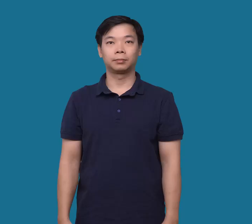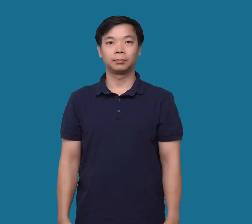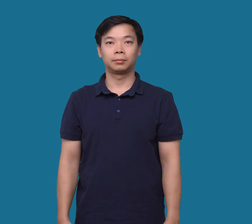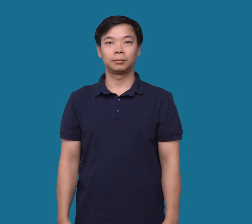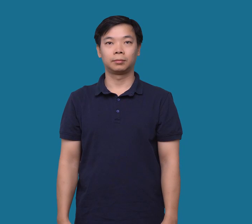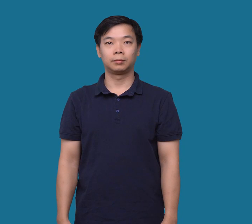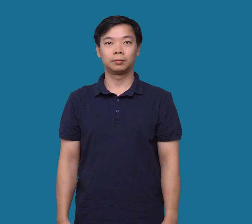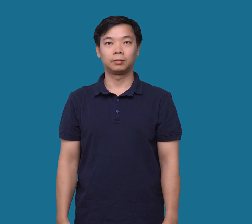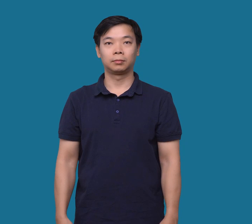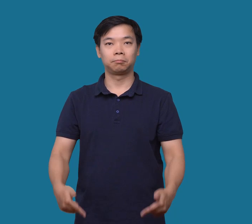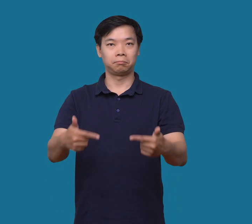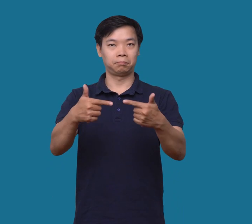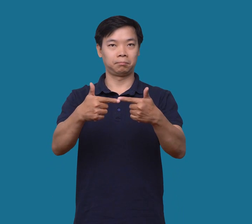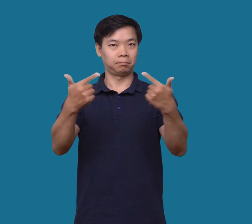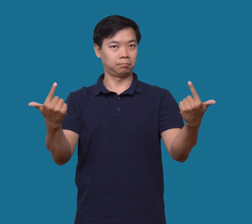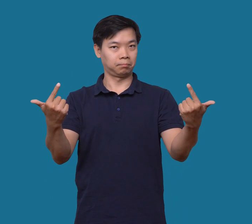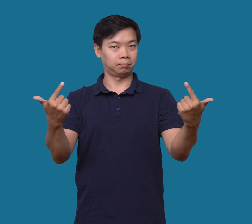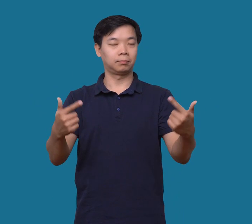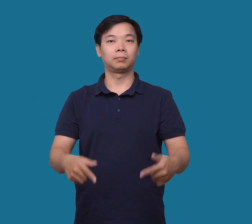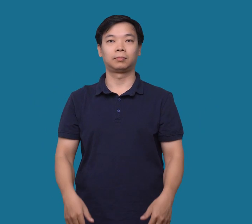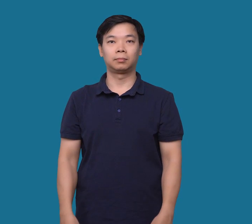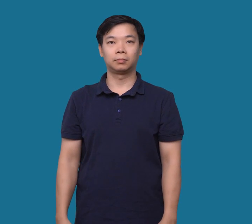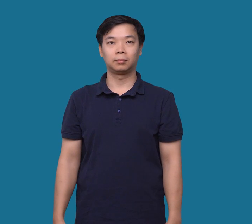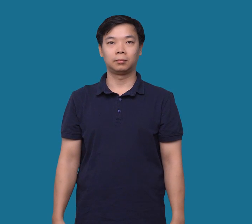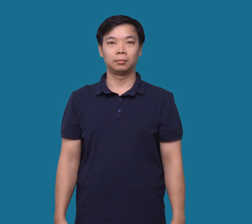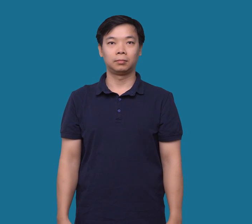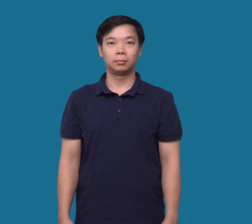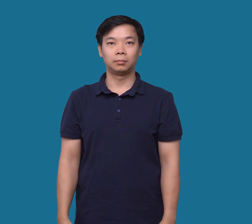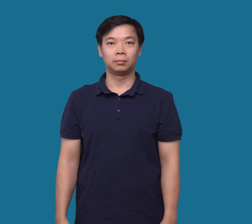trái nghĩa